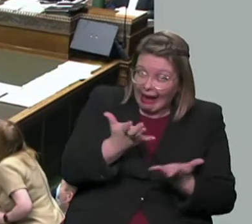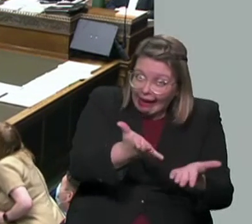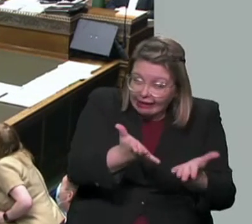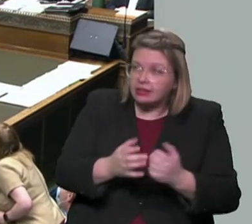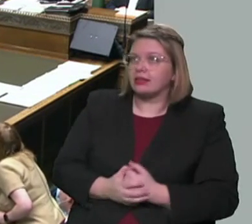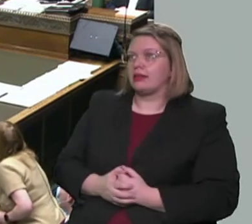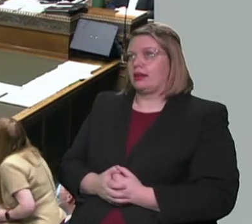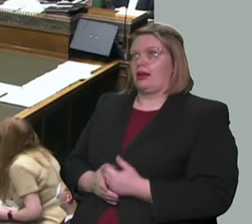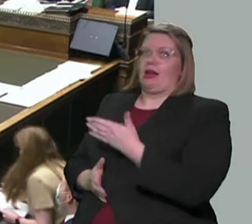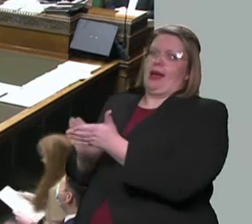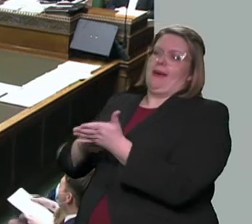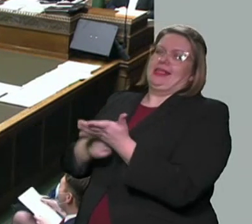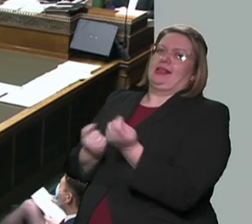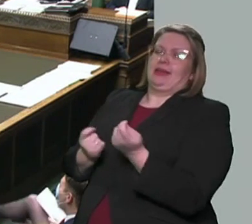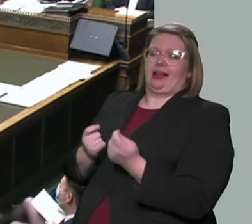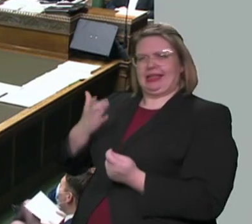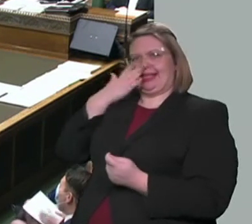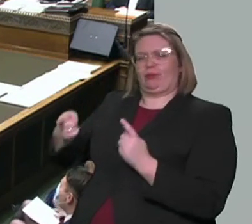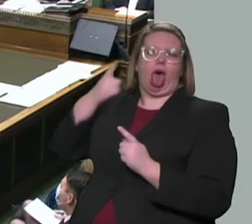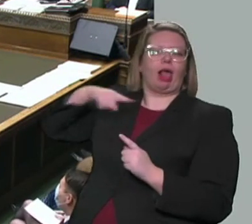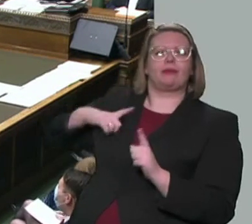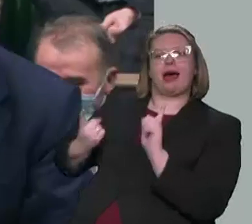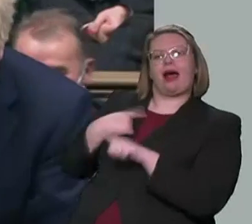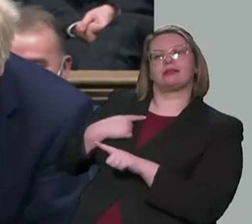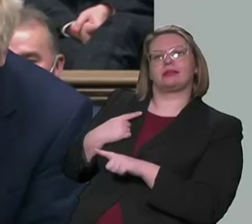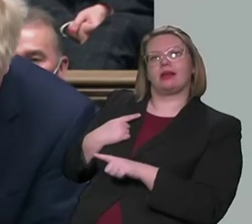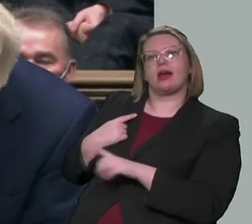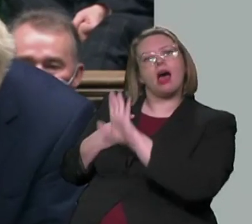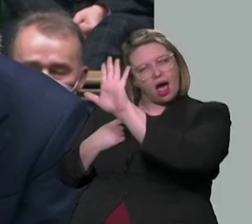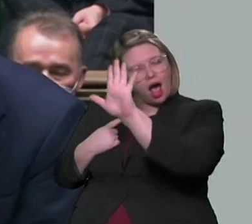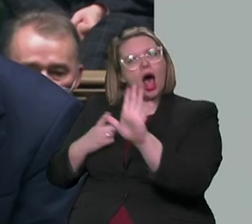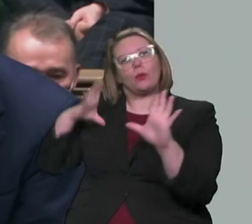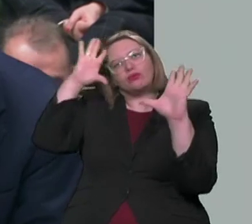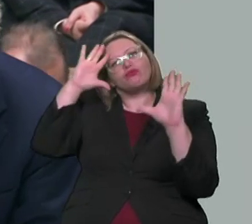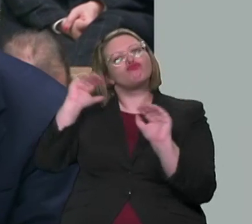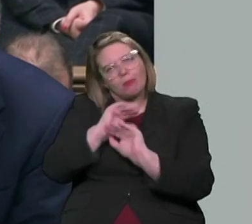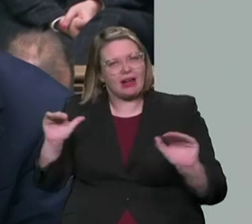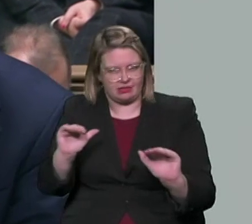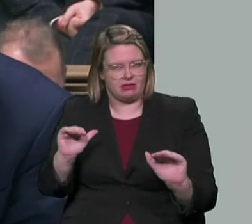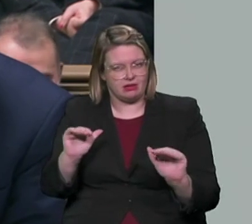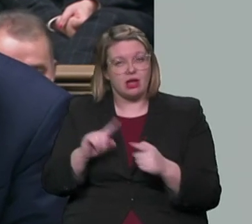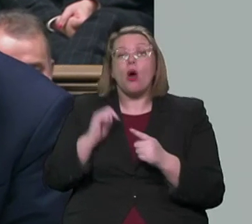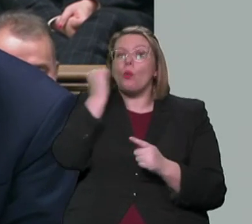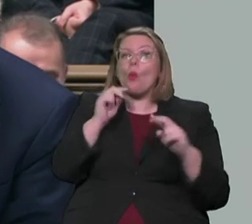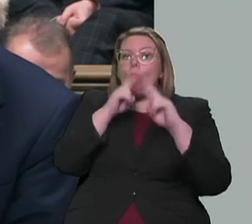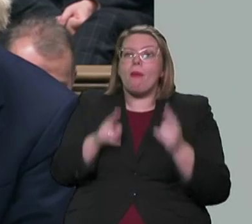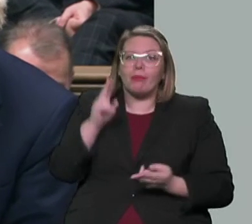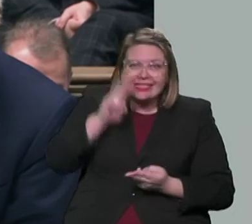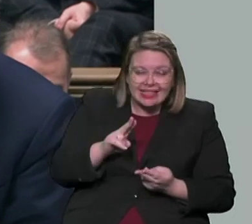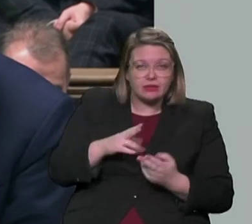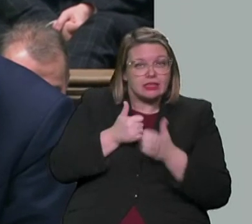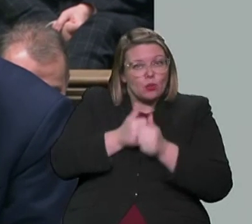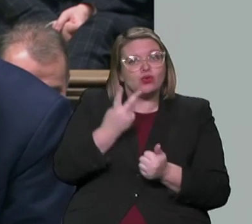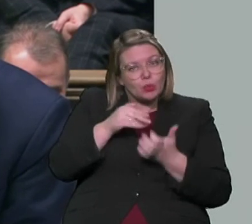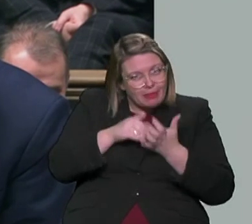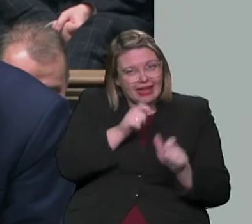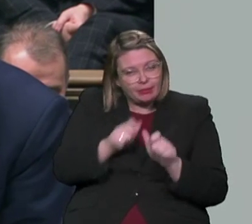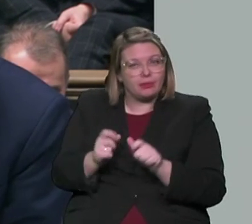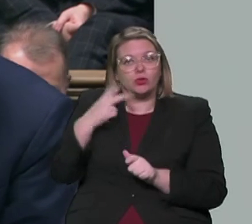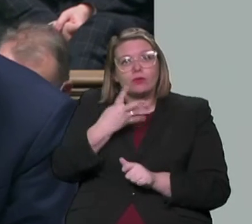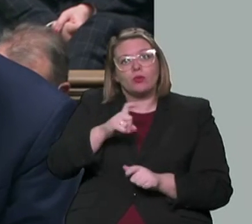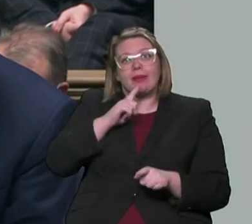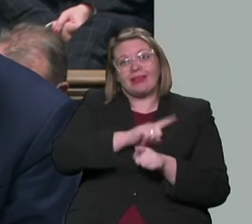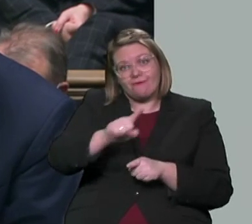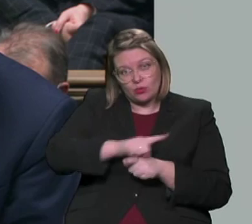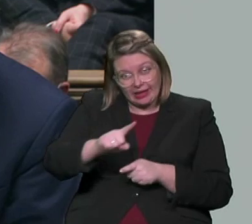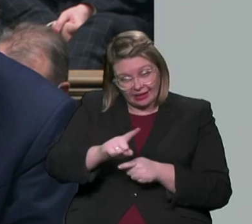The right honourable Lady obviously did not listen to my previous answer. Let me remind her that the warm home discount already supports 2.2 million people to the tune of £140 a week.